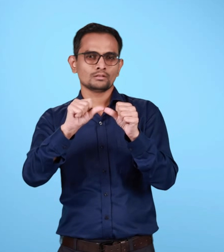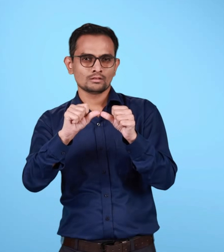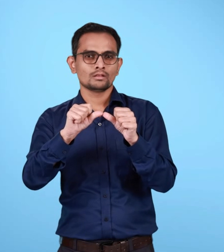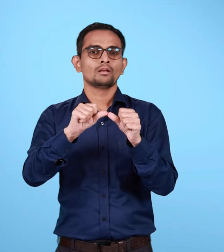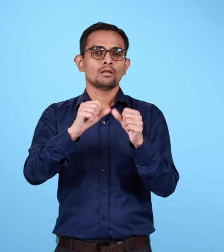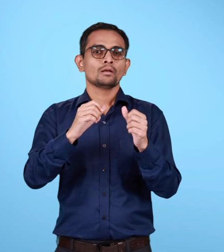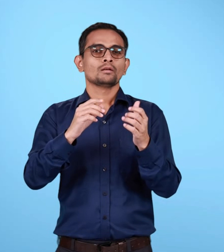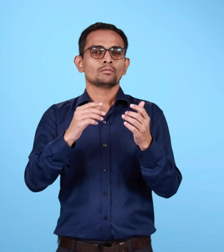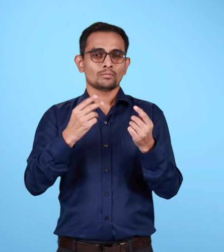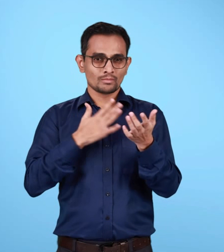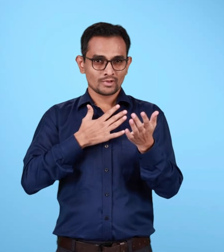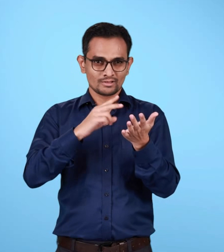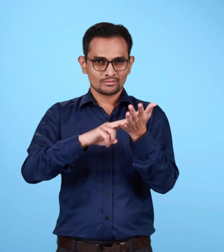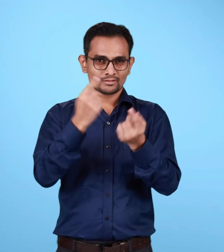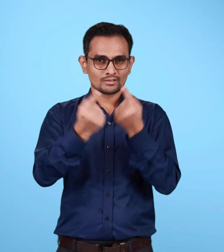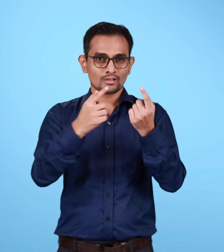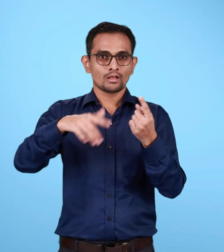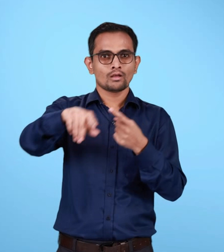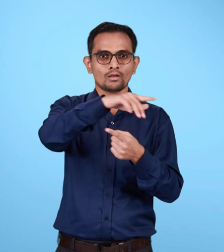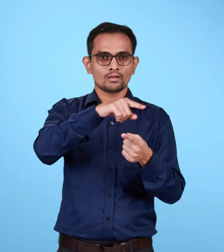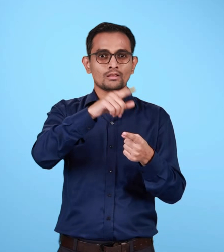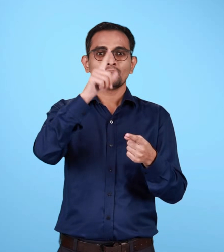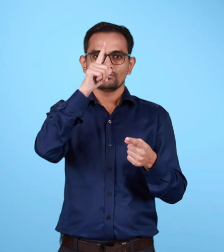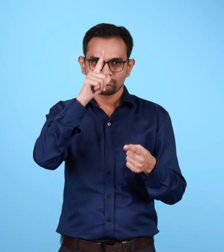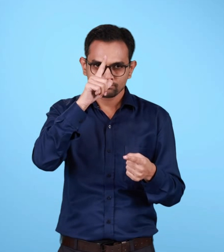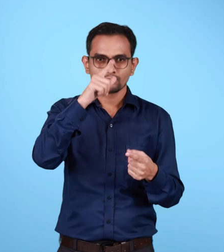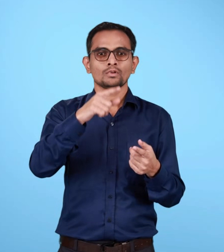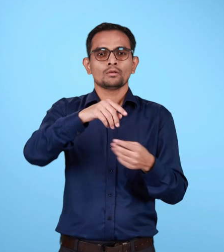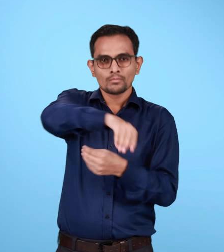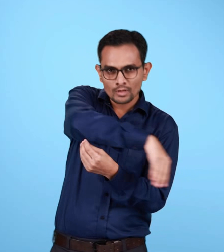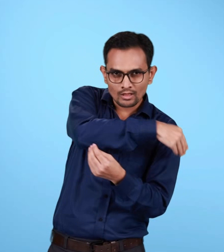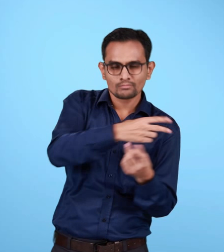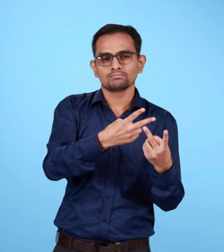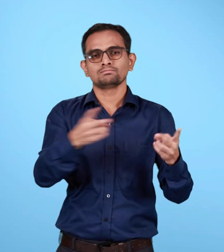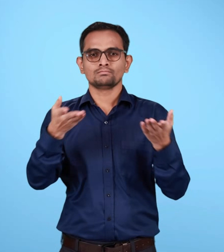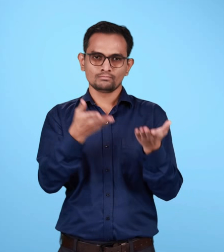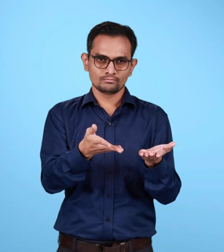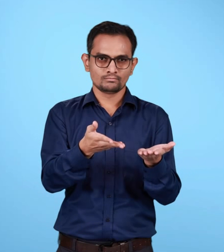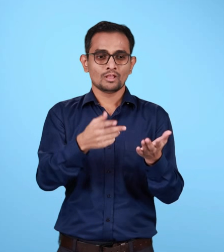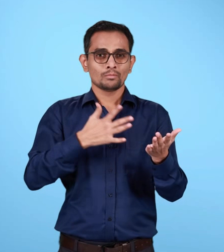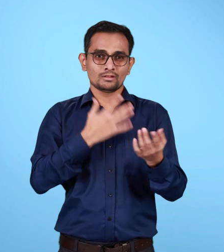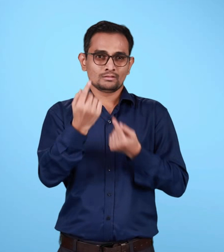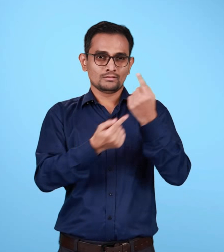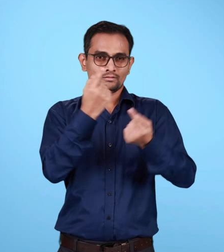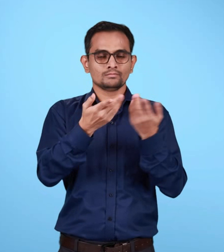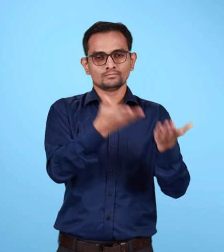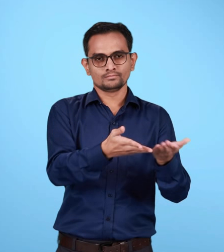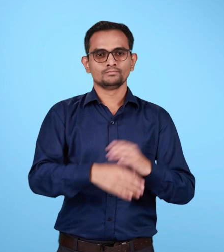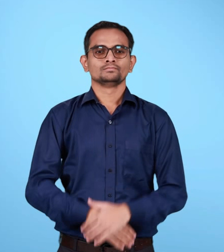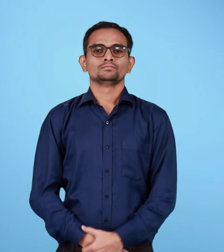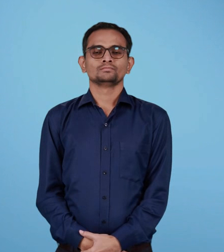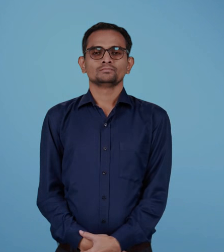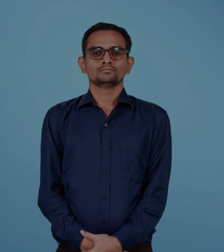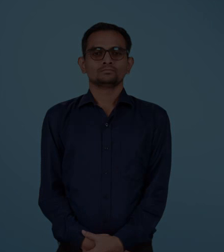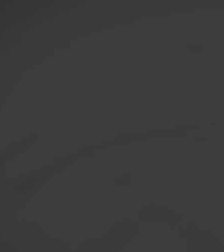famous for rhinoceros, elephants, etc.